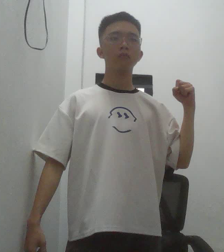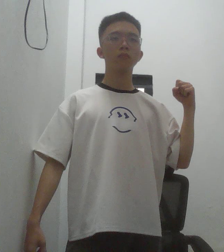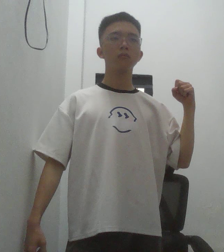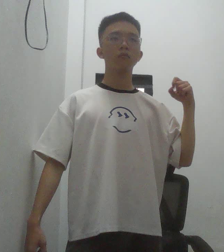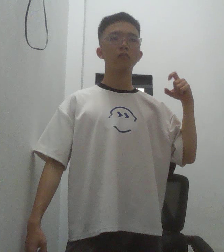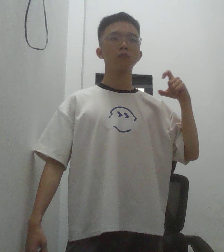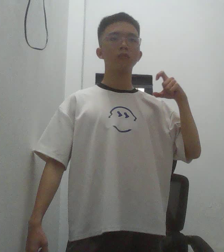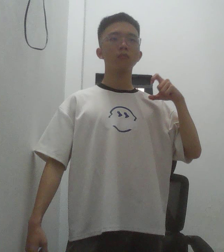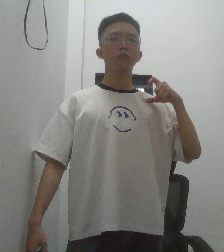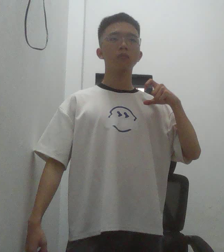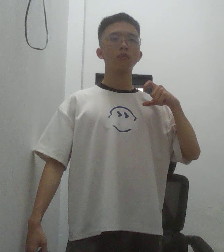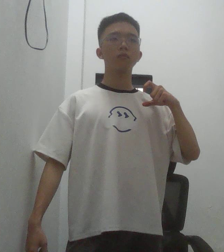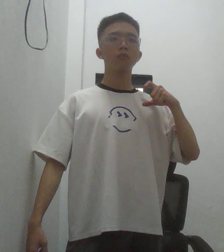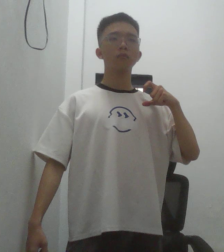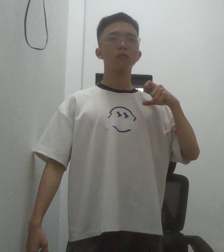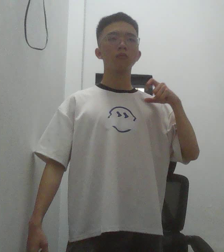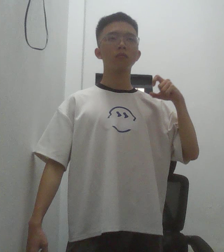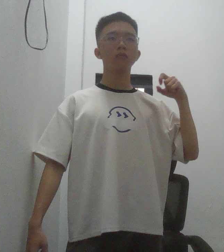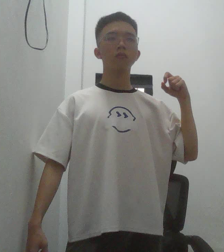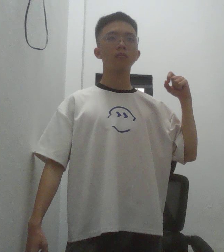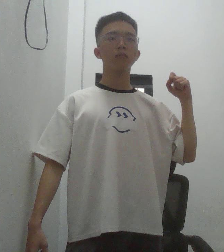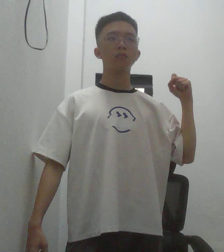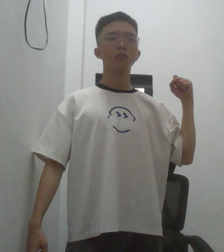giau co